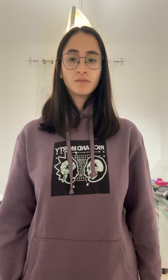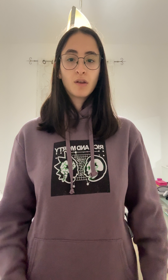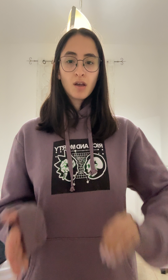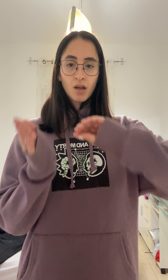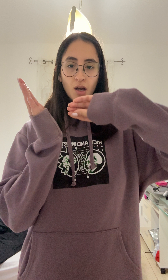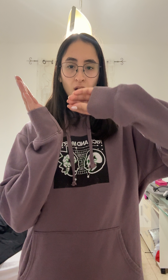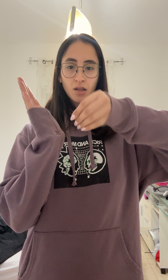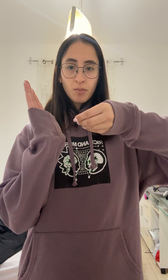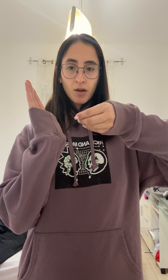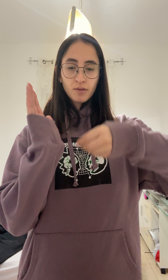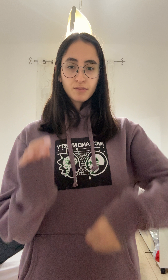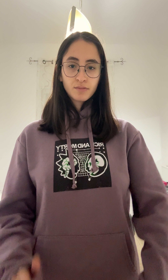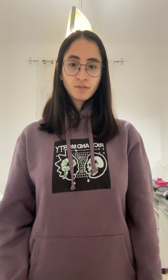חתימה